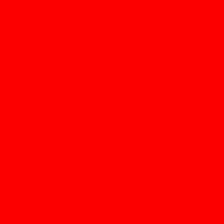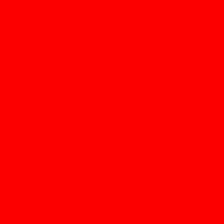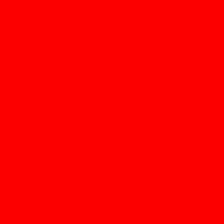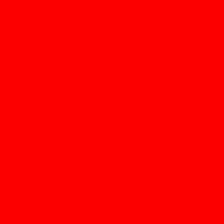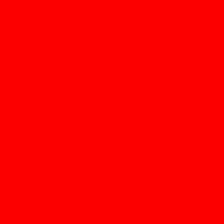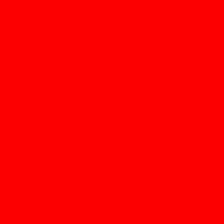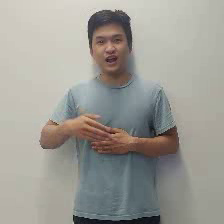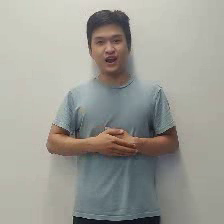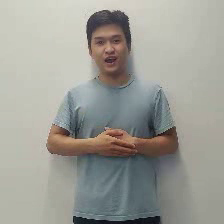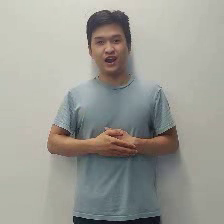Sử dụng